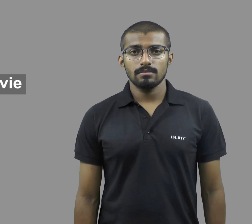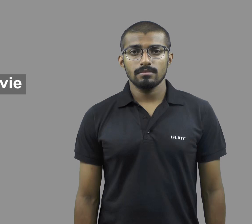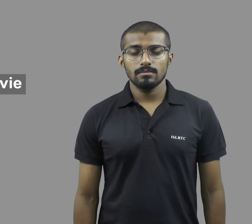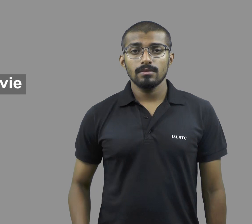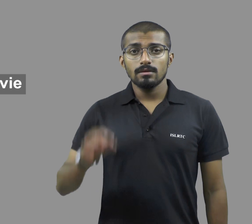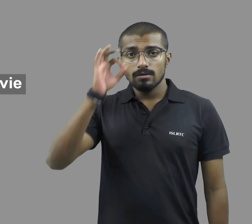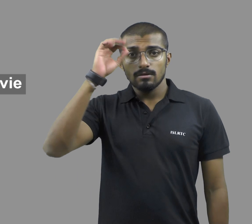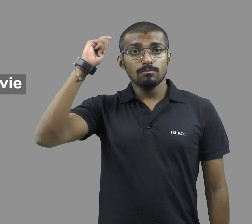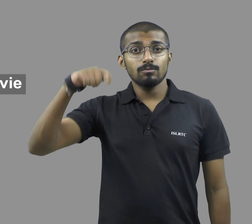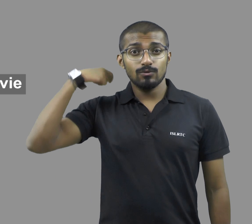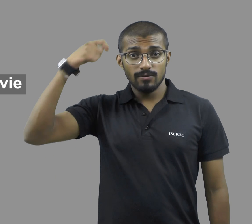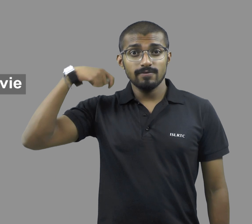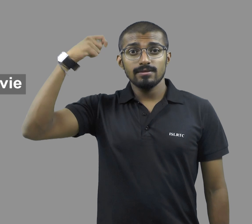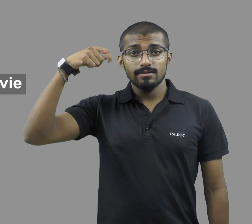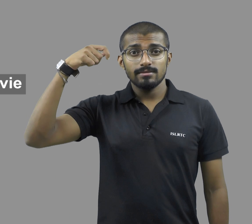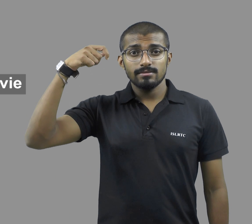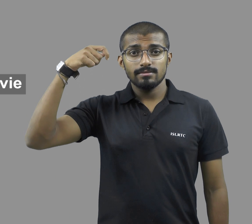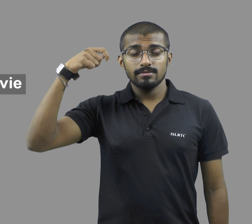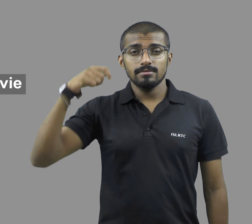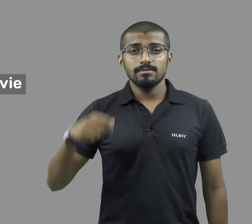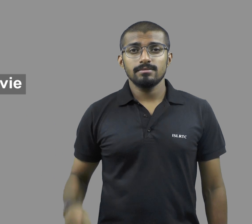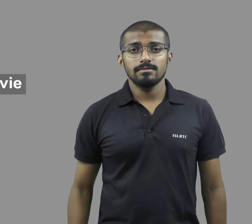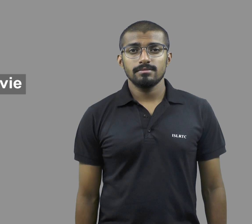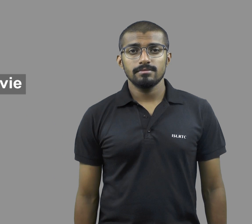Movie